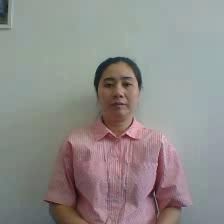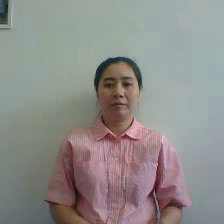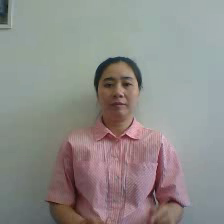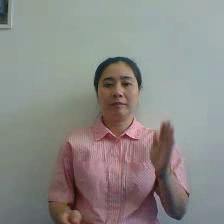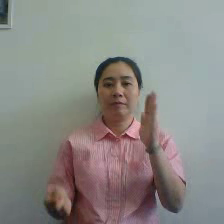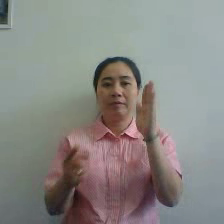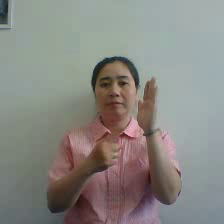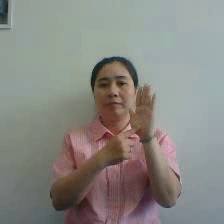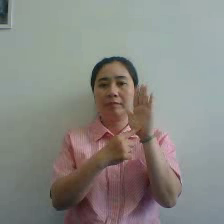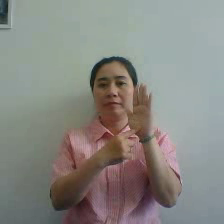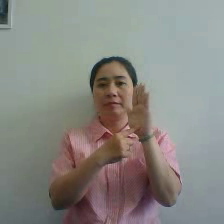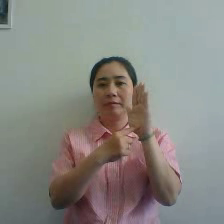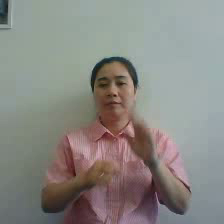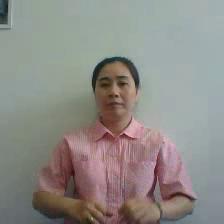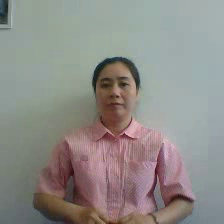Bàn tay